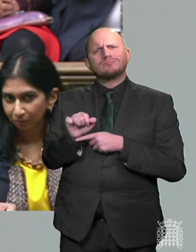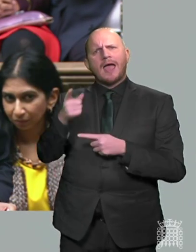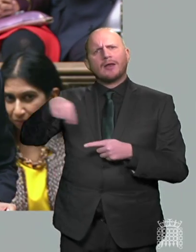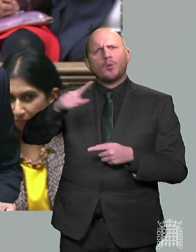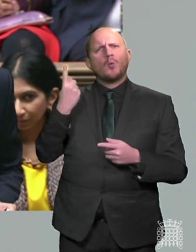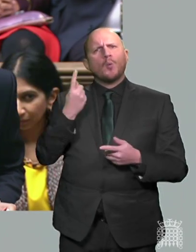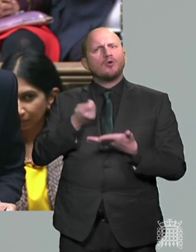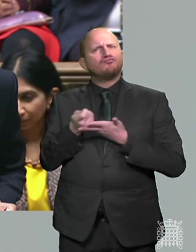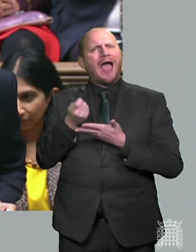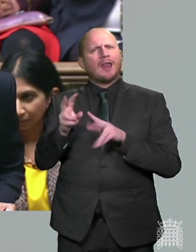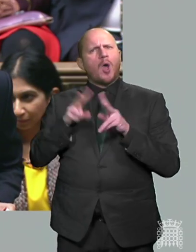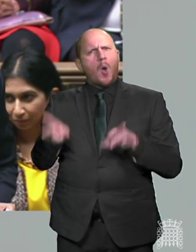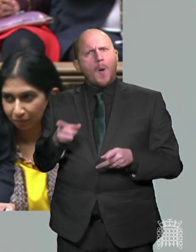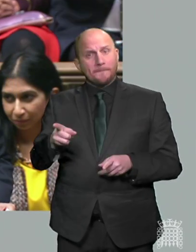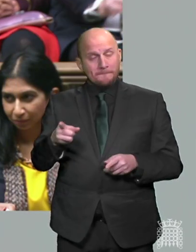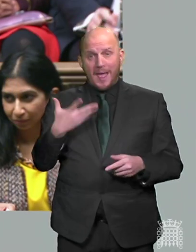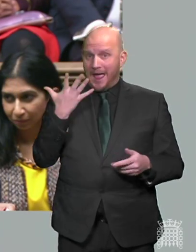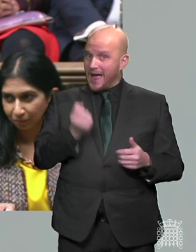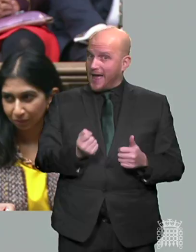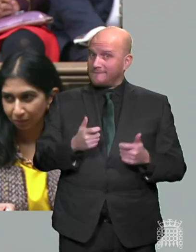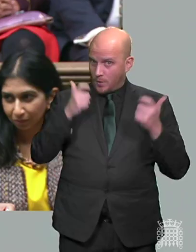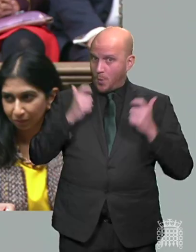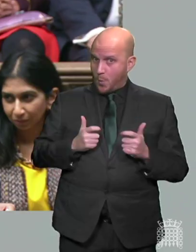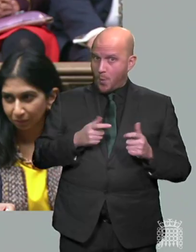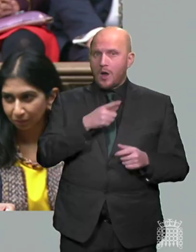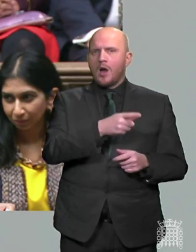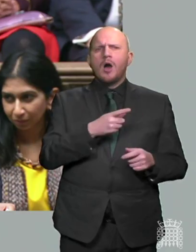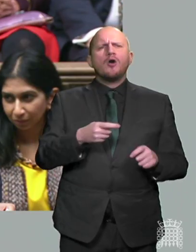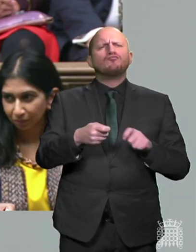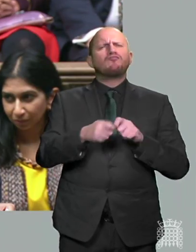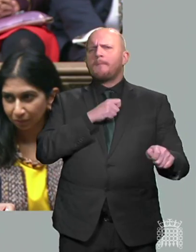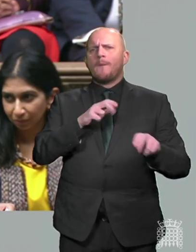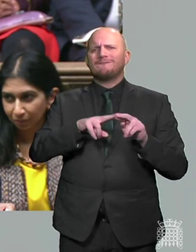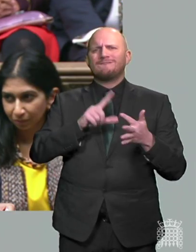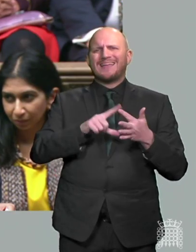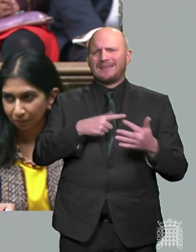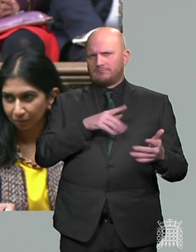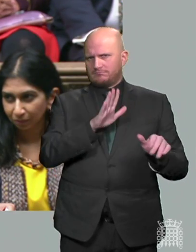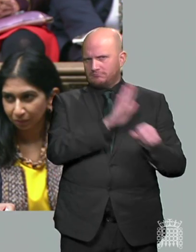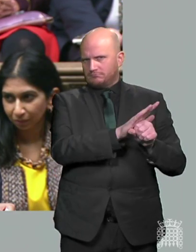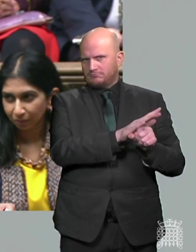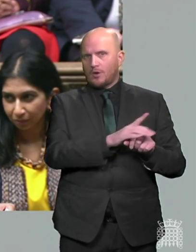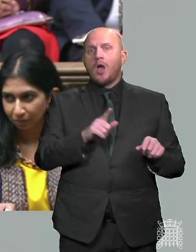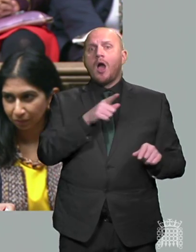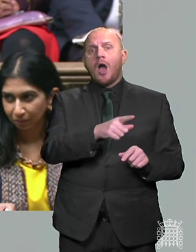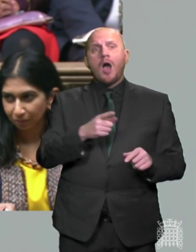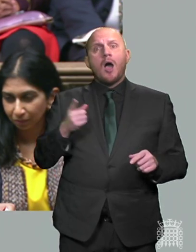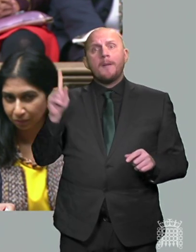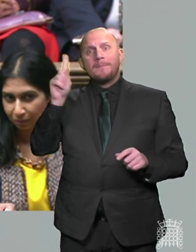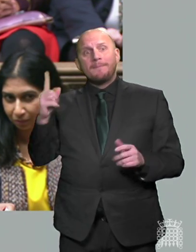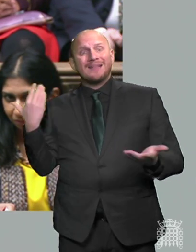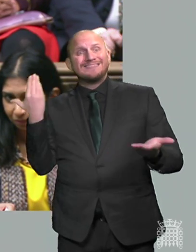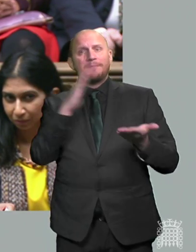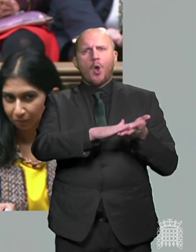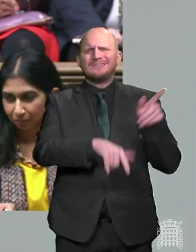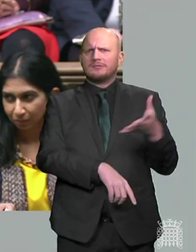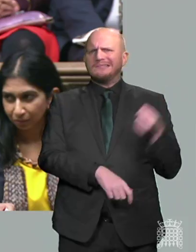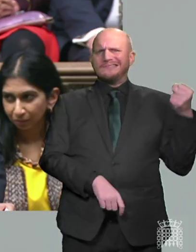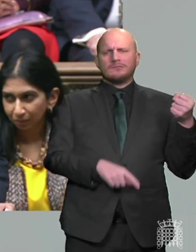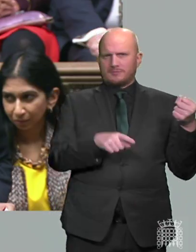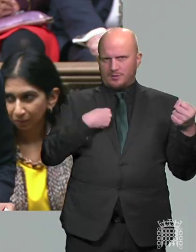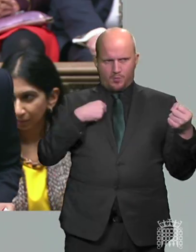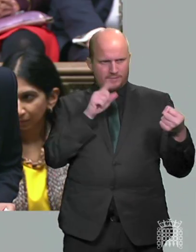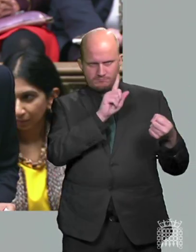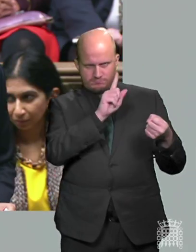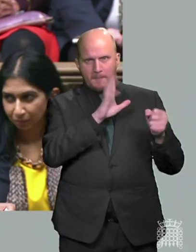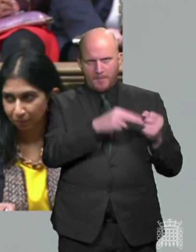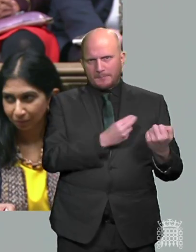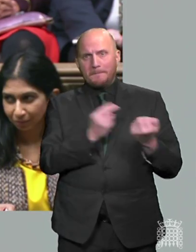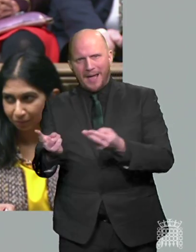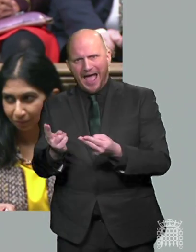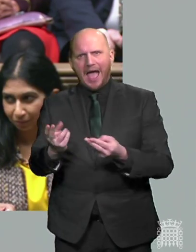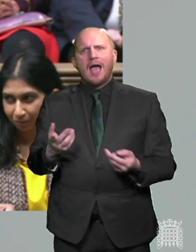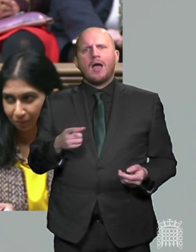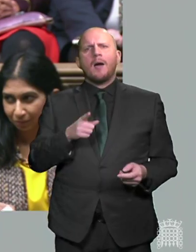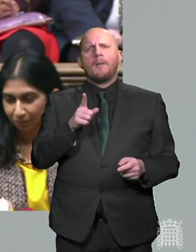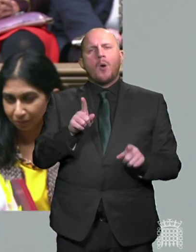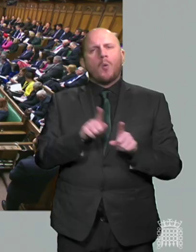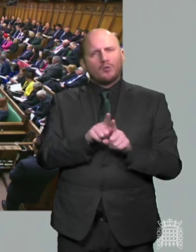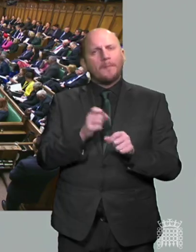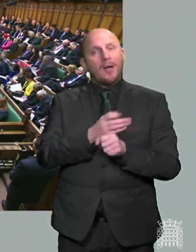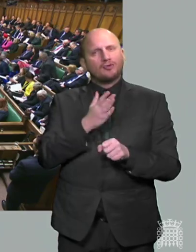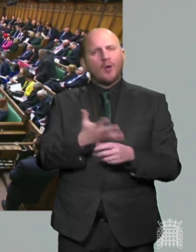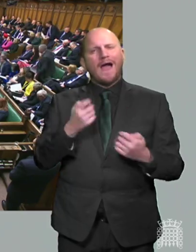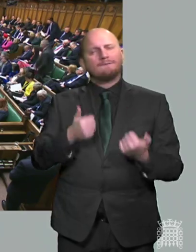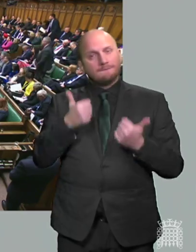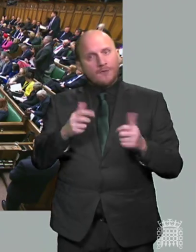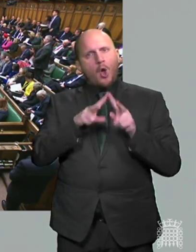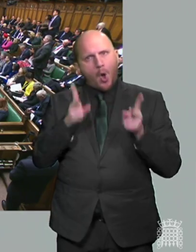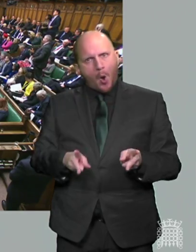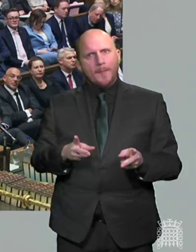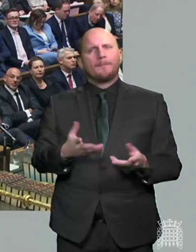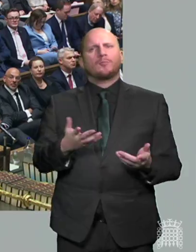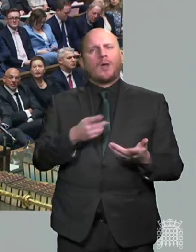We have passed legislation already to protect tenants from rip-off fees and we have capped holding deposits, because we want to make sure that renters have the protections they require and decent homes to rent.